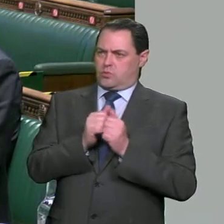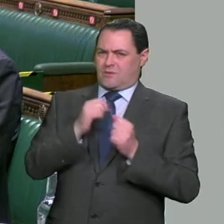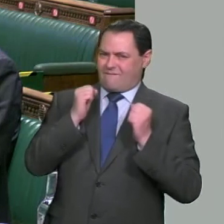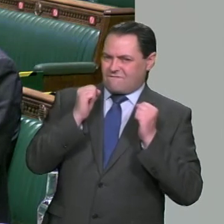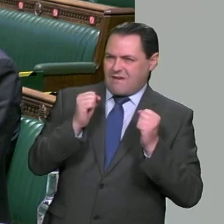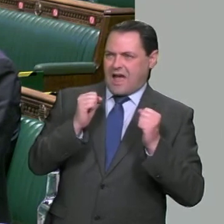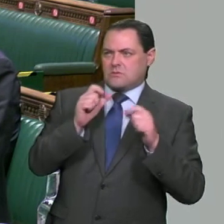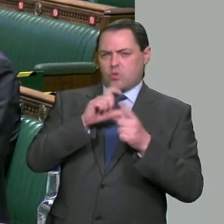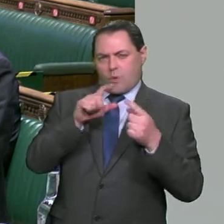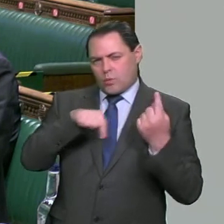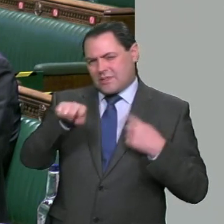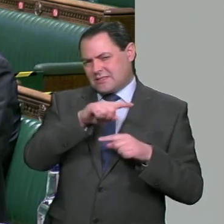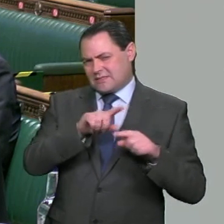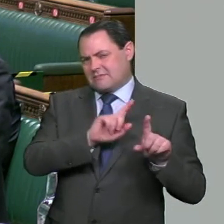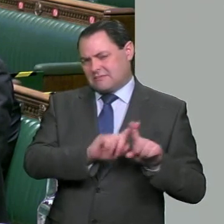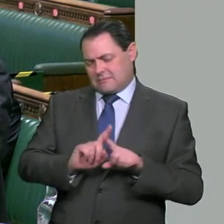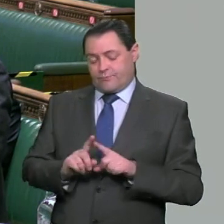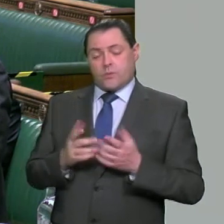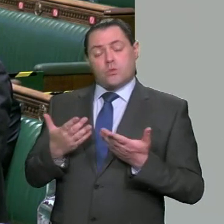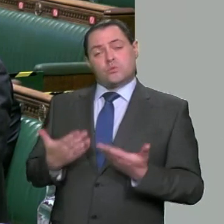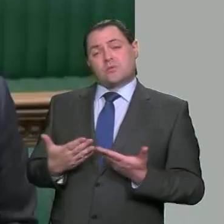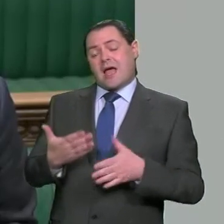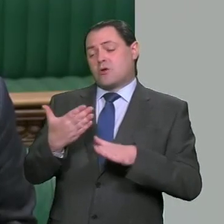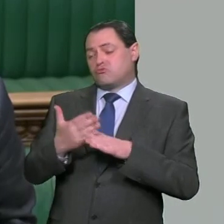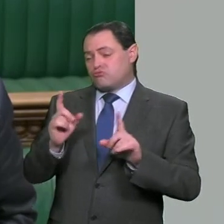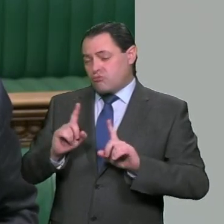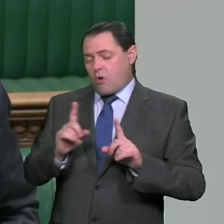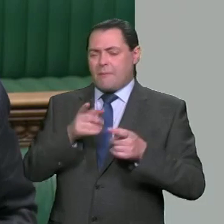This morning I had meetings with ministerial colleagues and others.